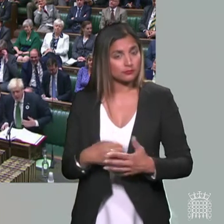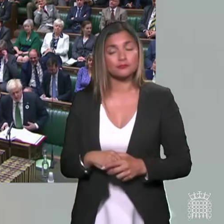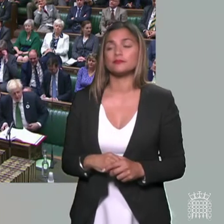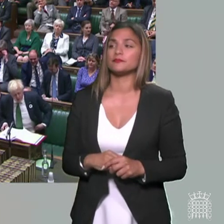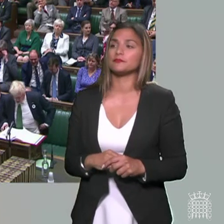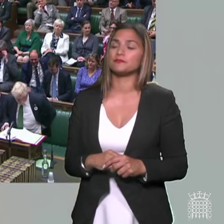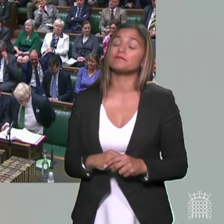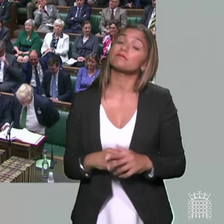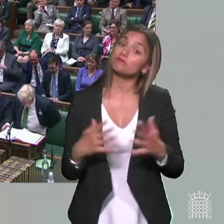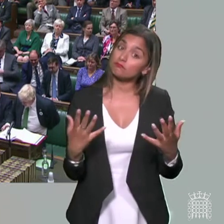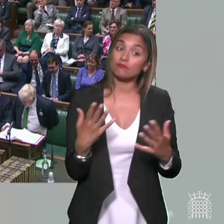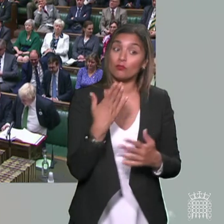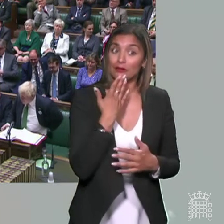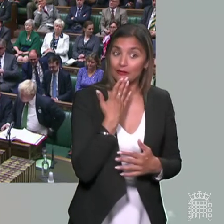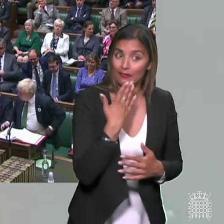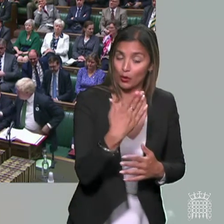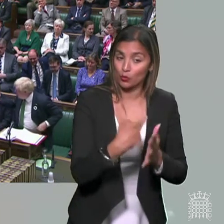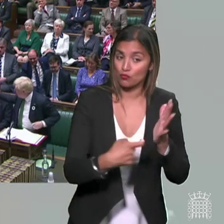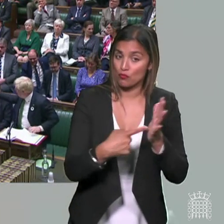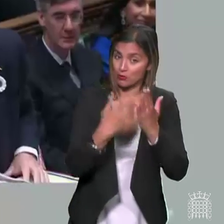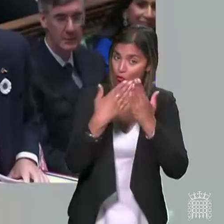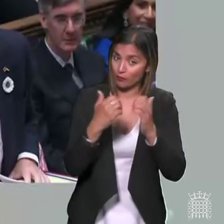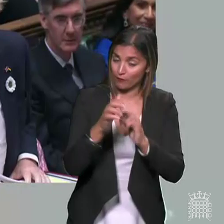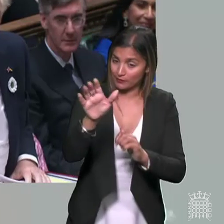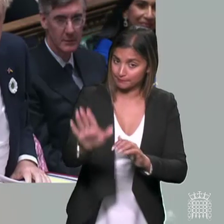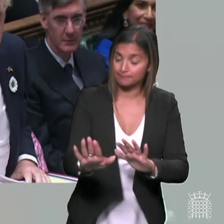I thank my honourable Friend; he is a great champion for Aberconwy.